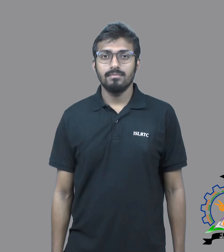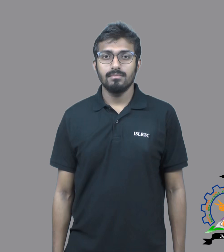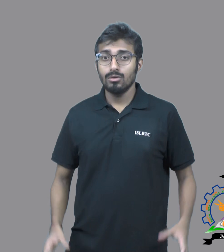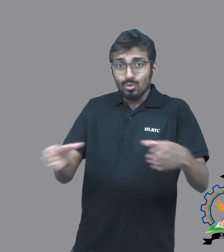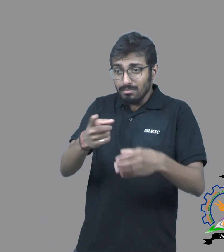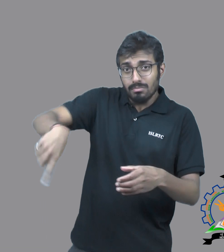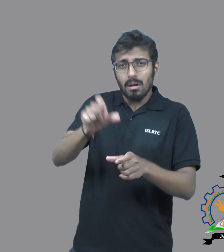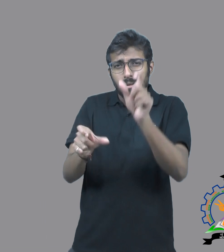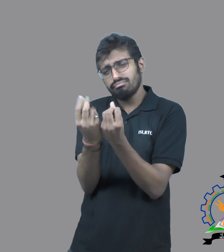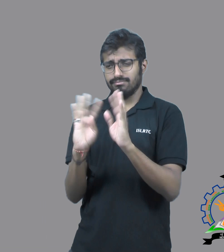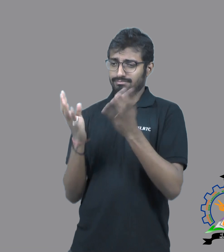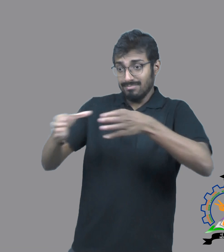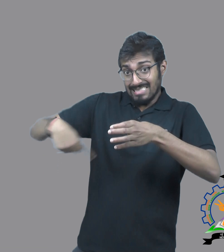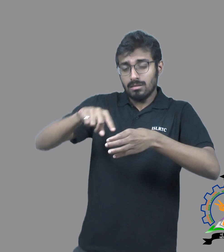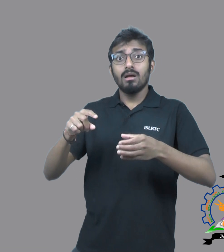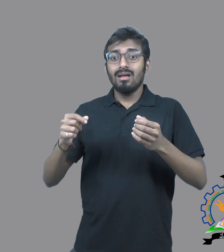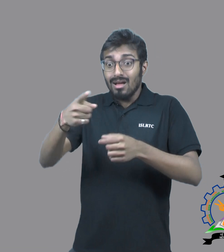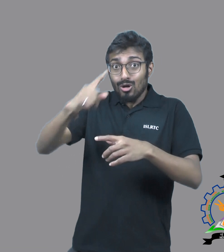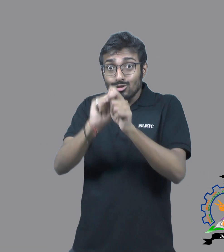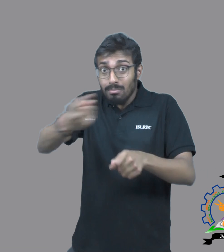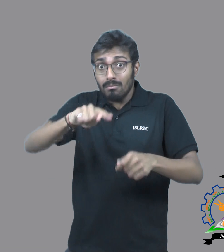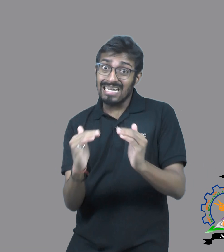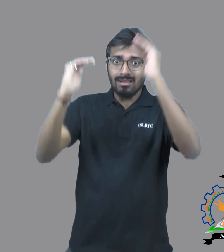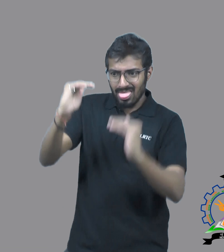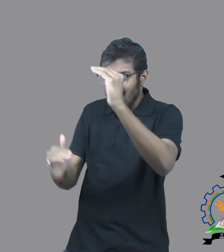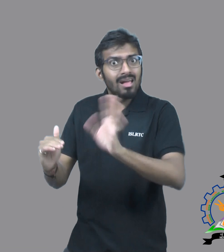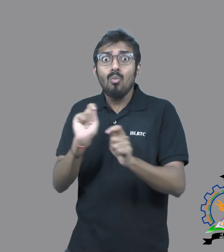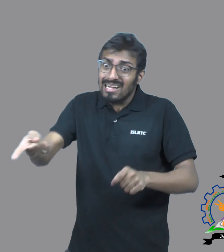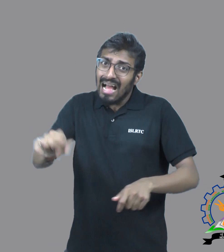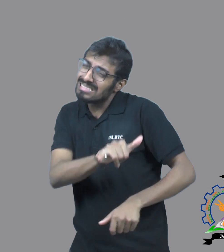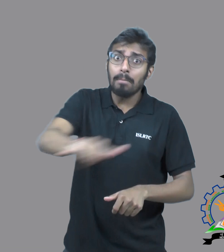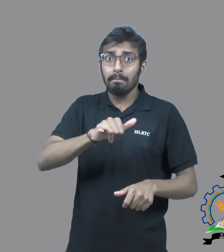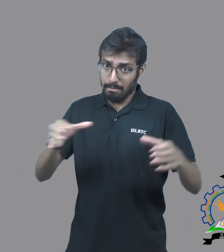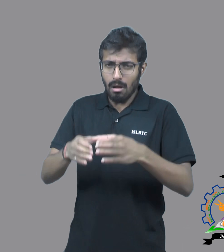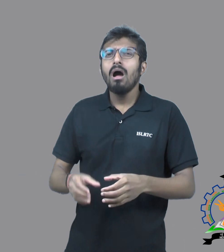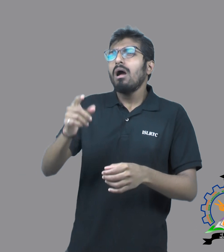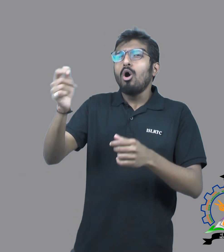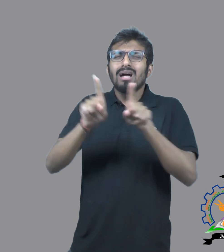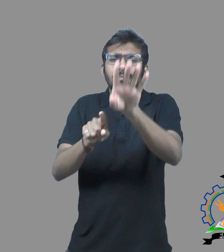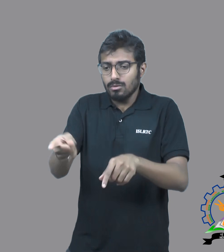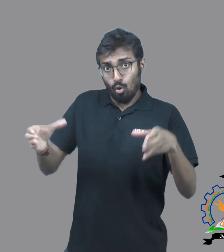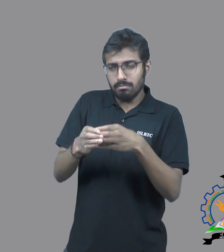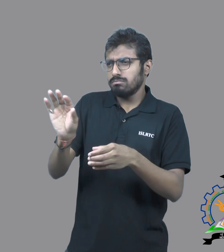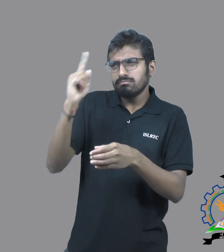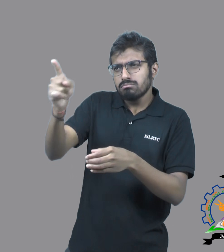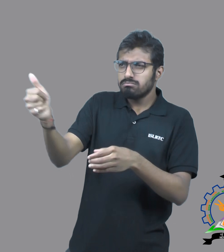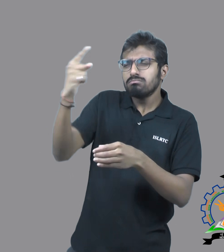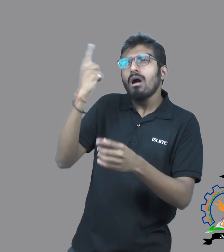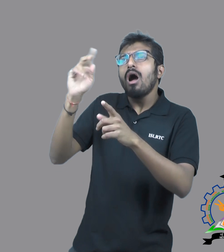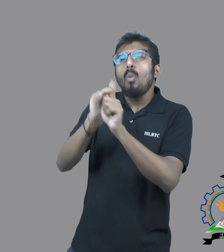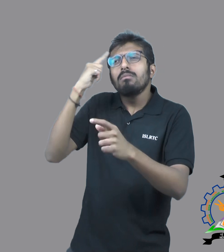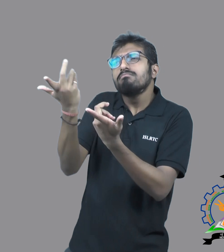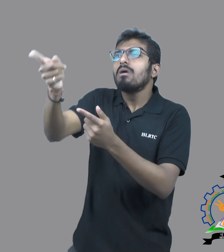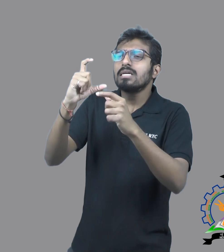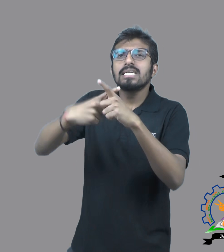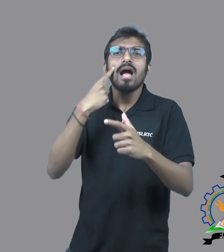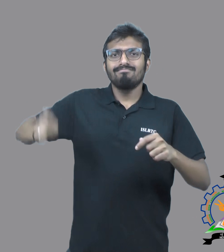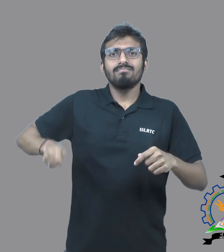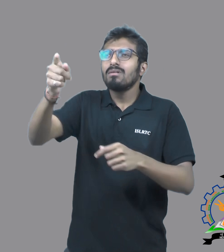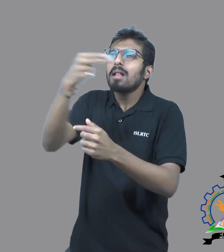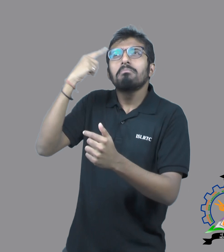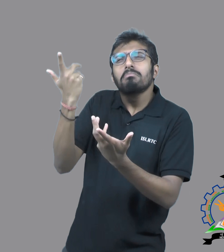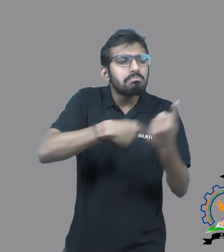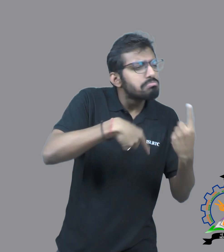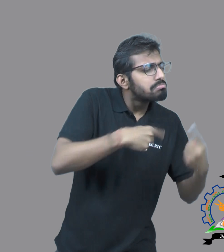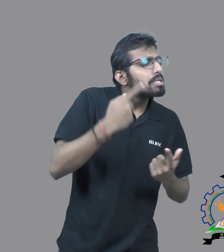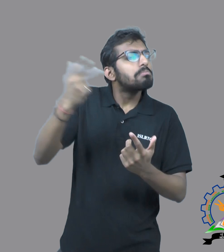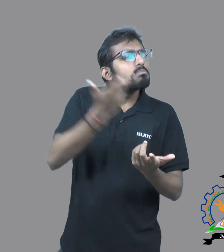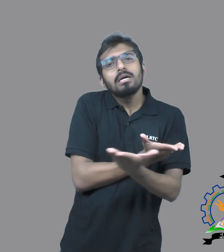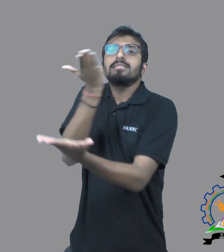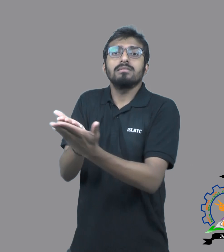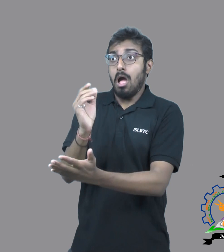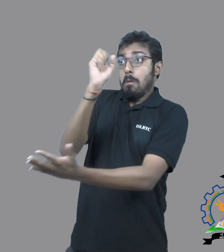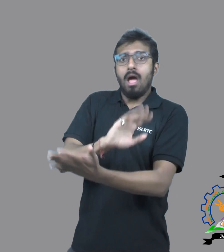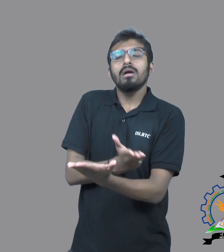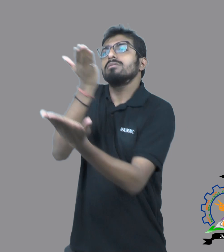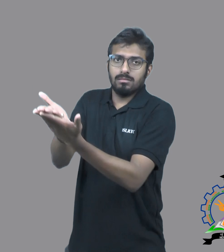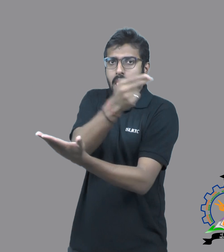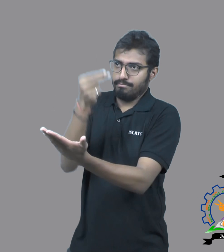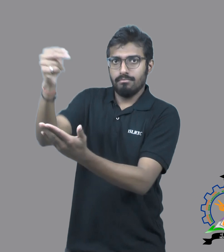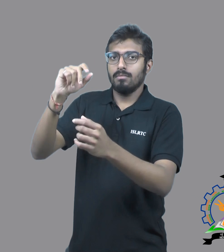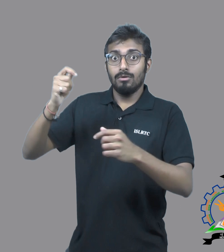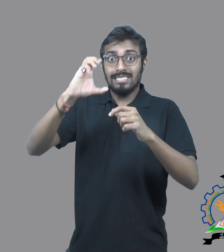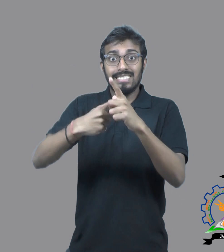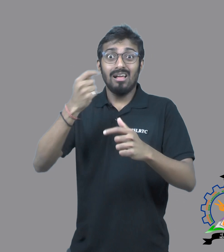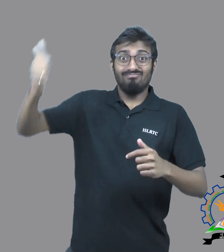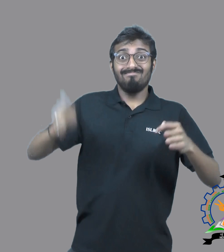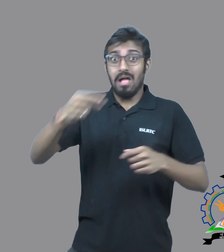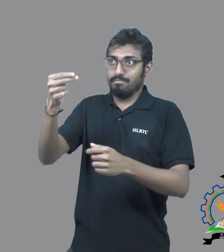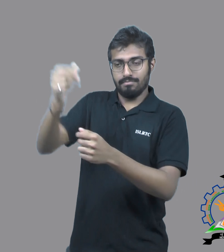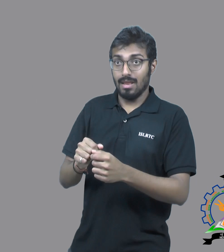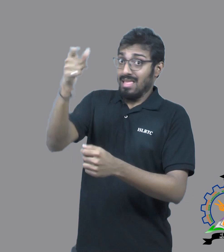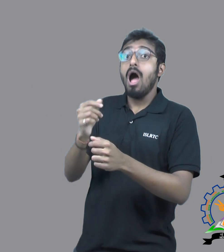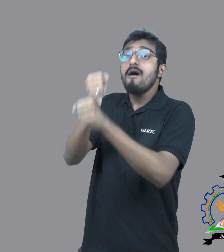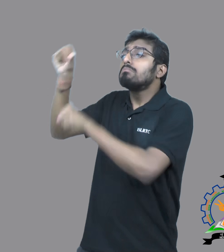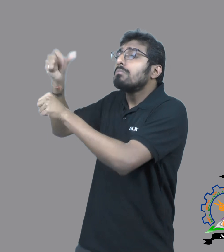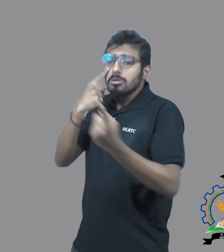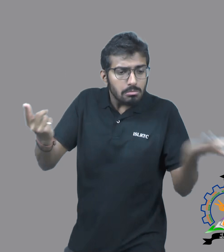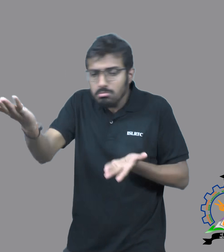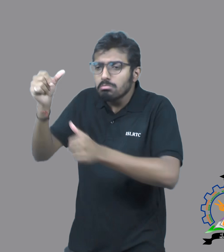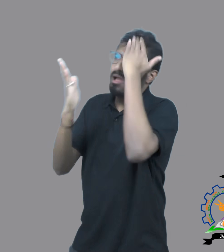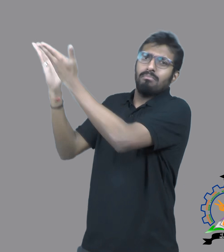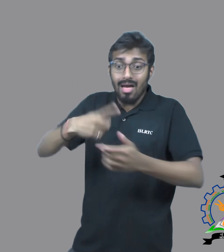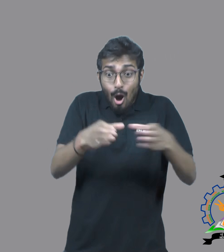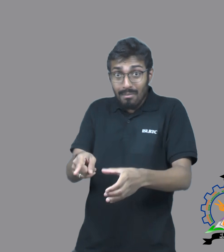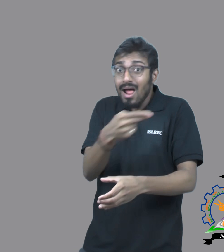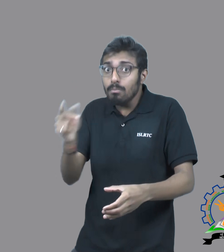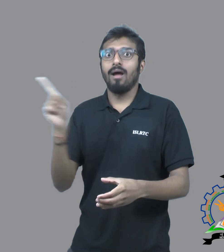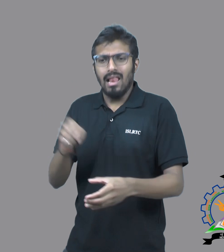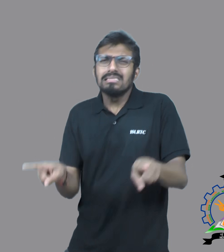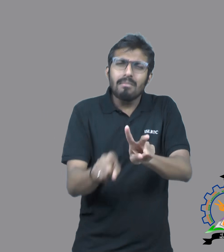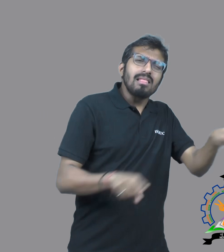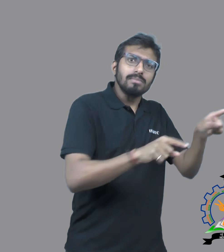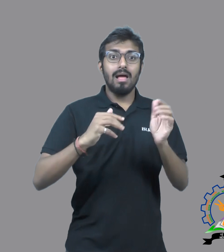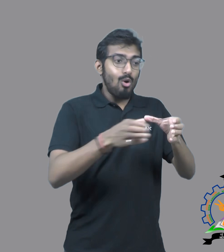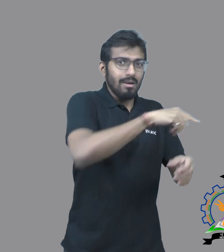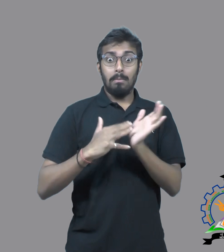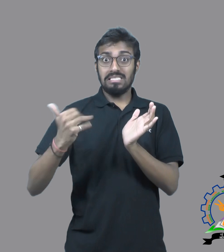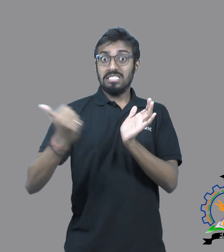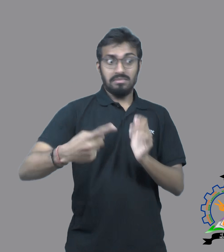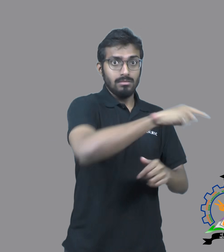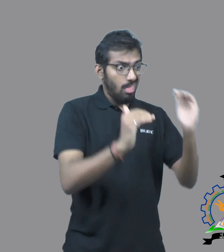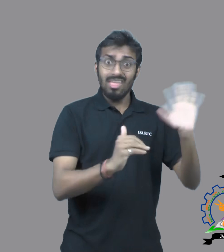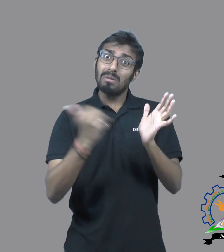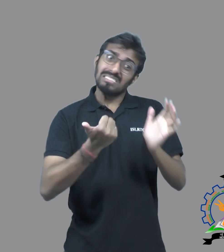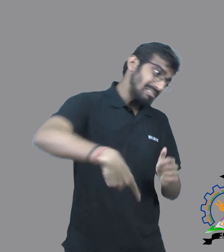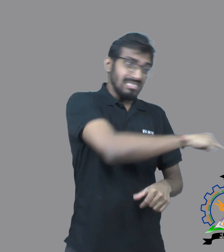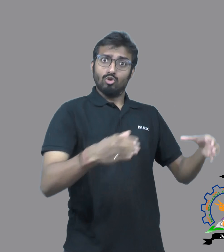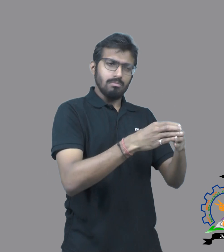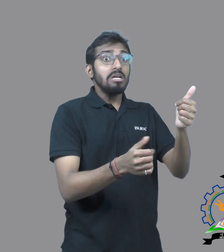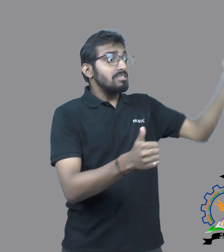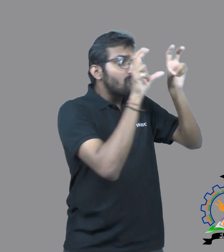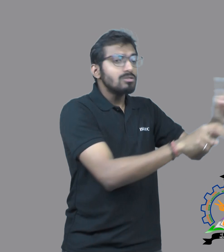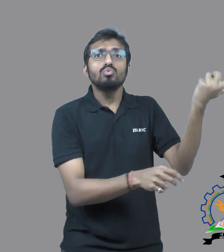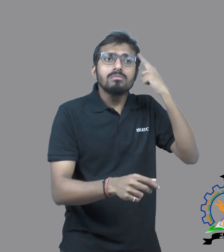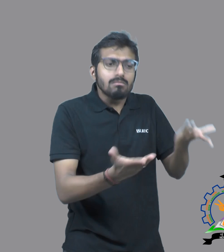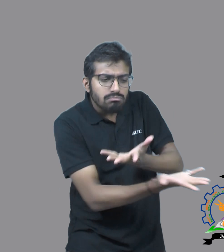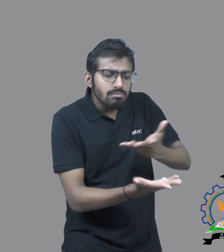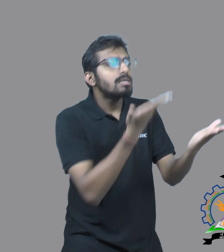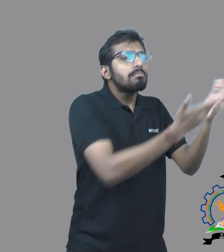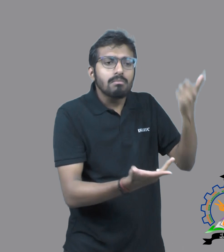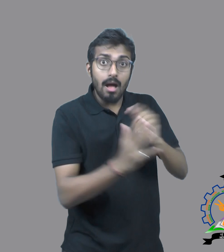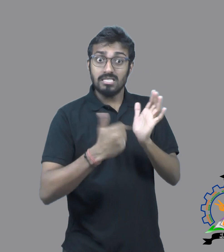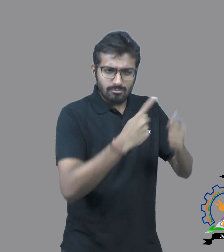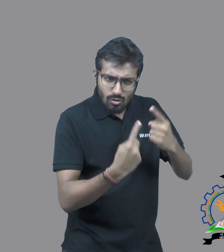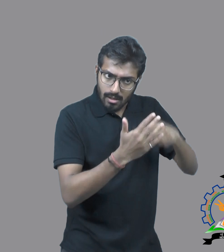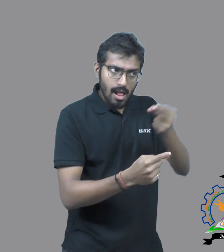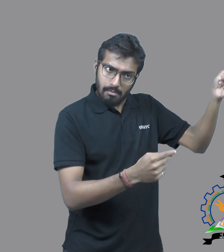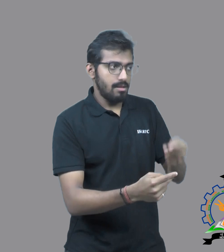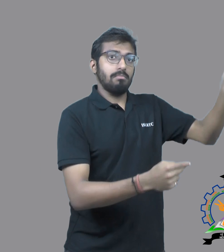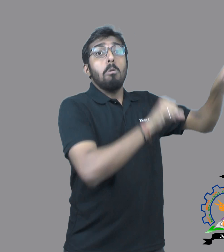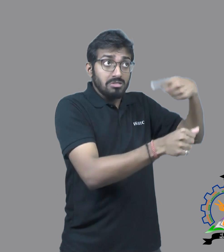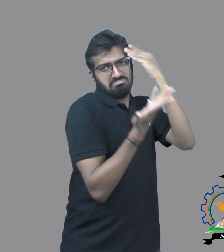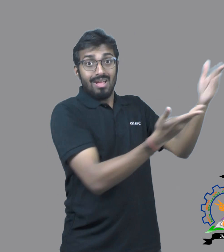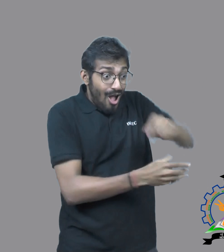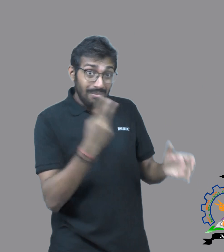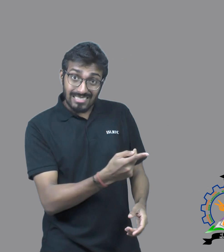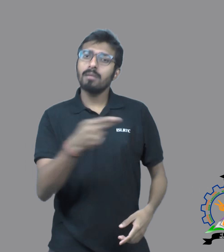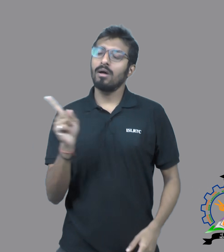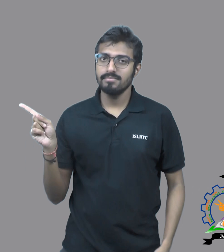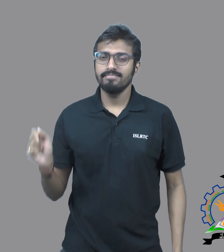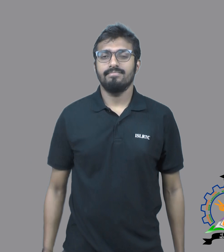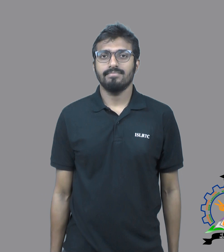Collegium